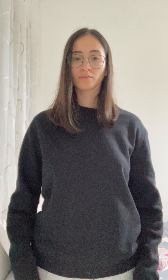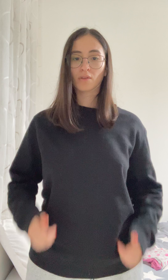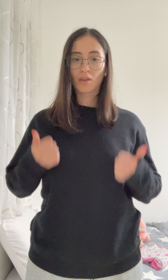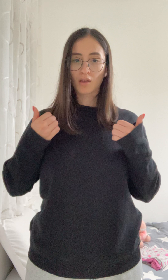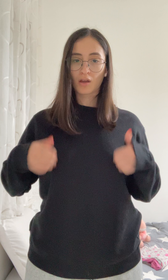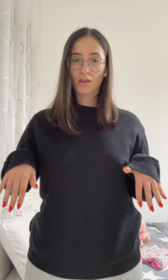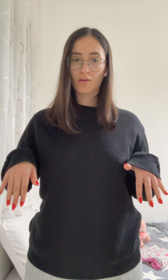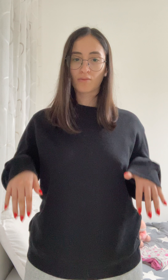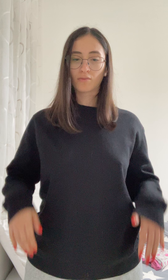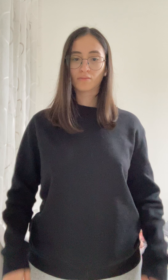עייף